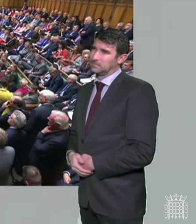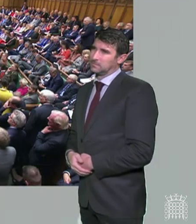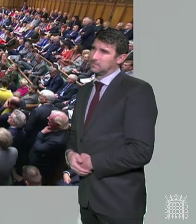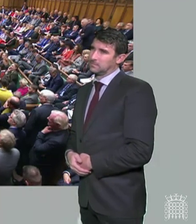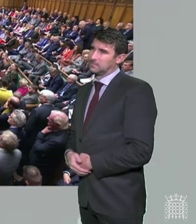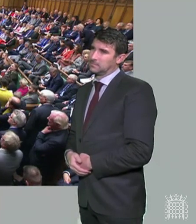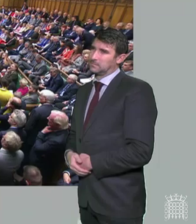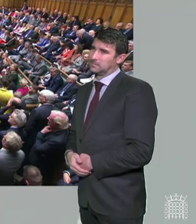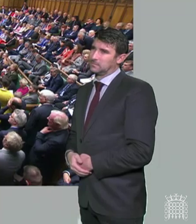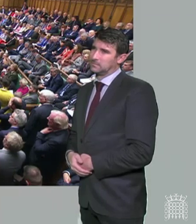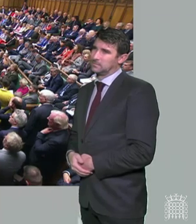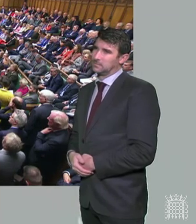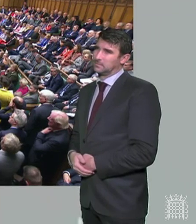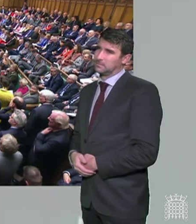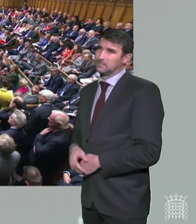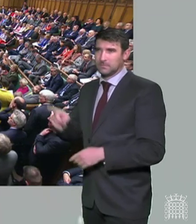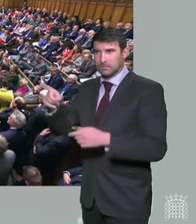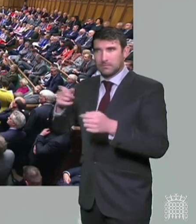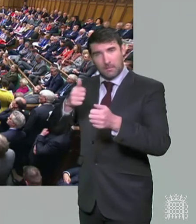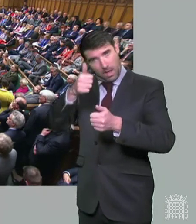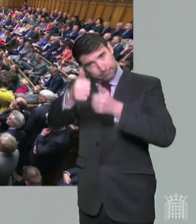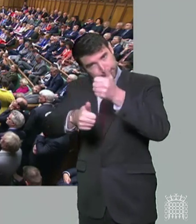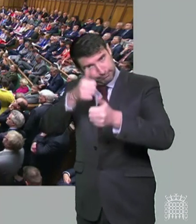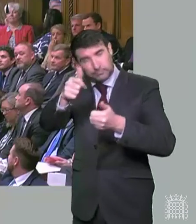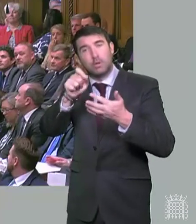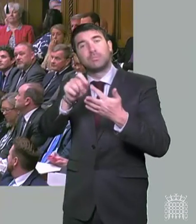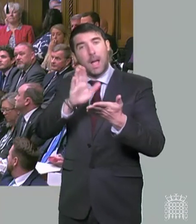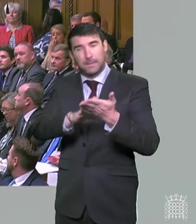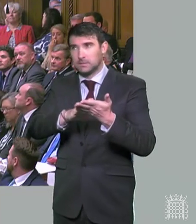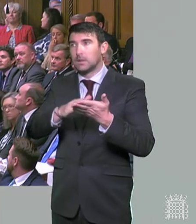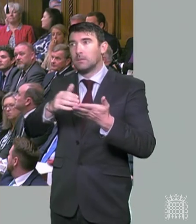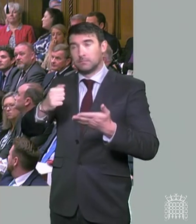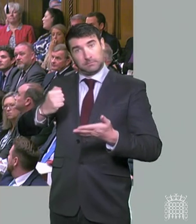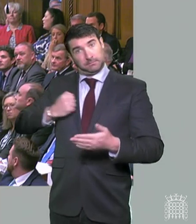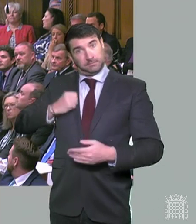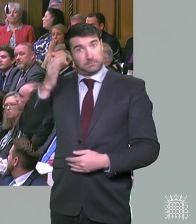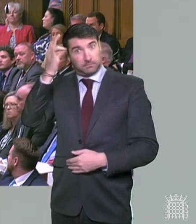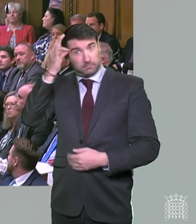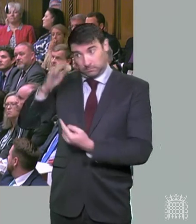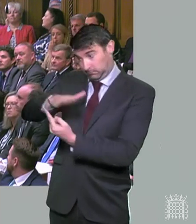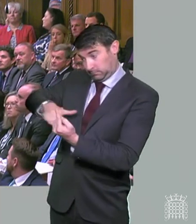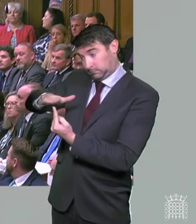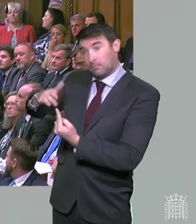May I congratulate the Prime Minister on her appointment and tell her that I know my constituents want her to succeed at a difficult time?